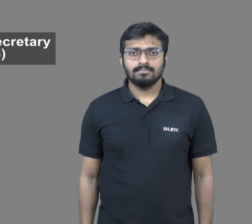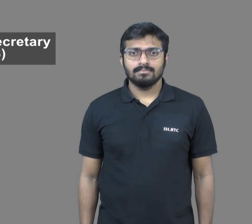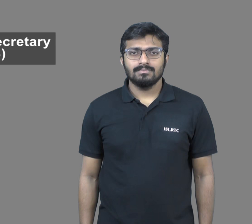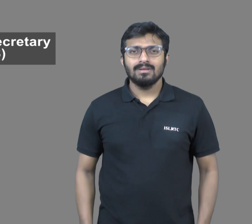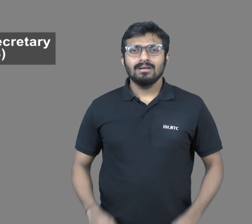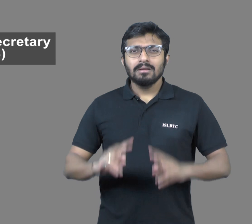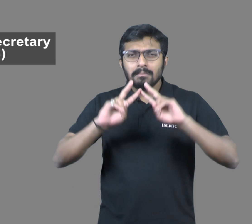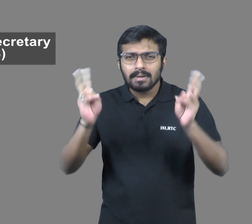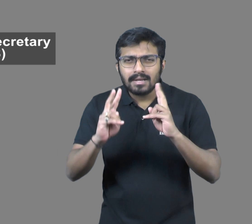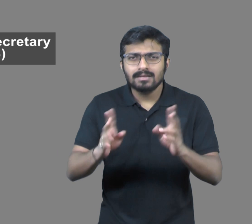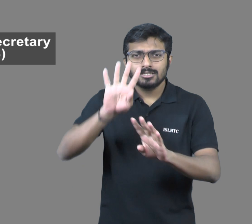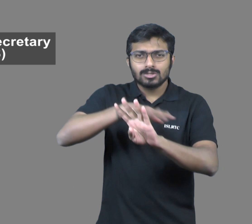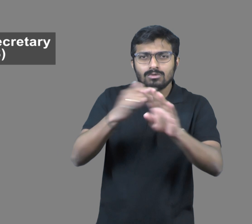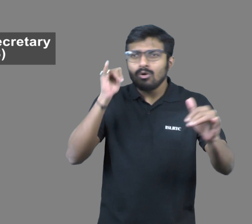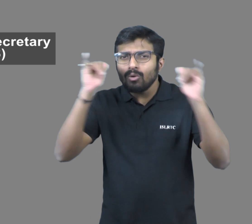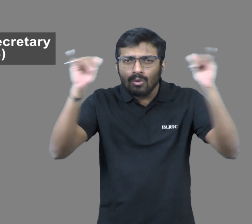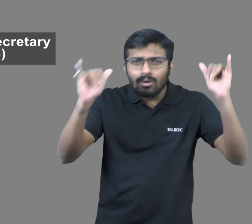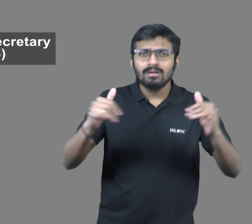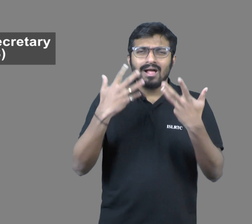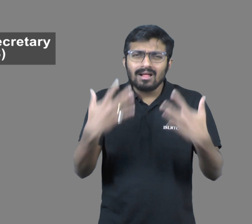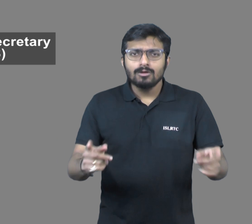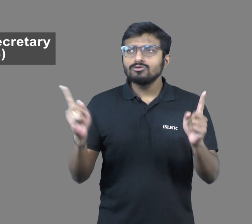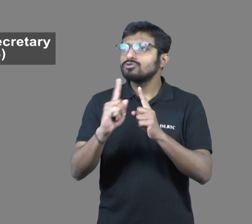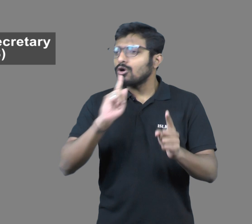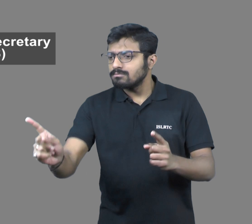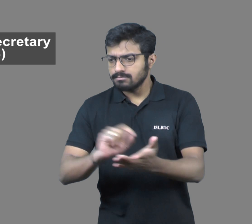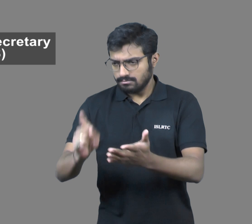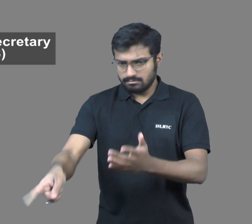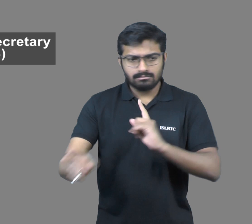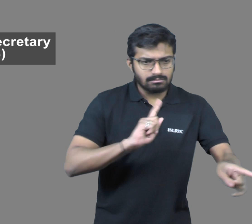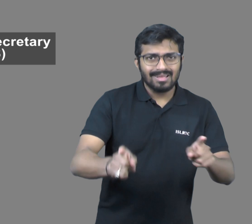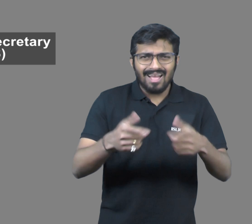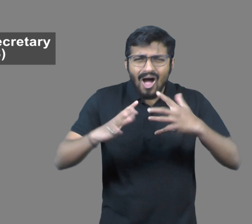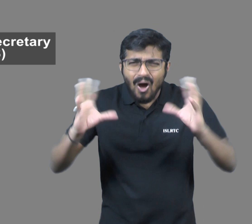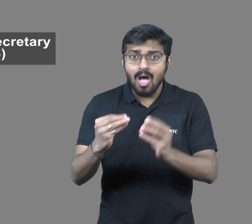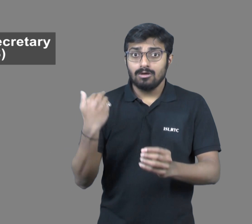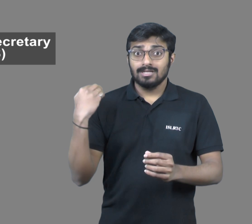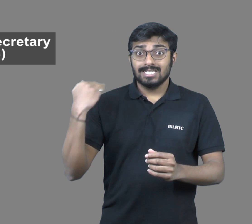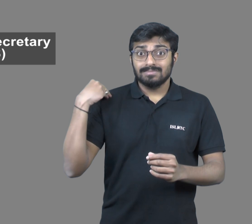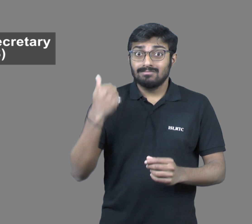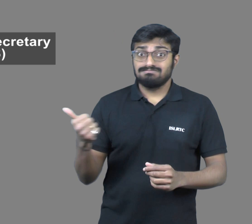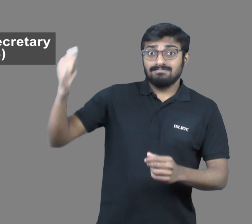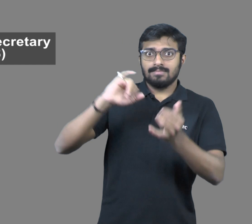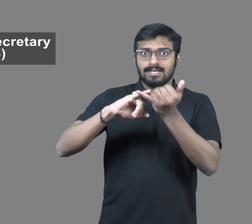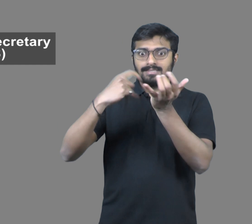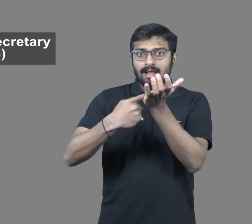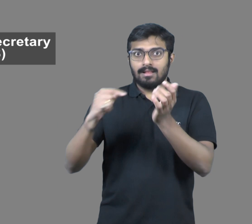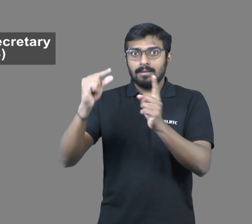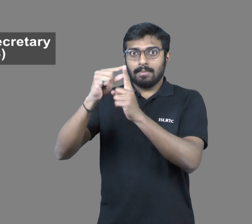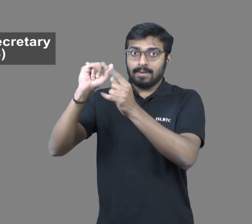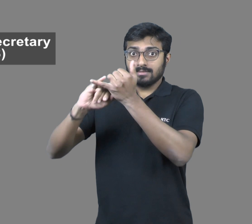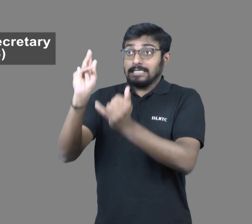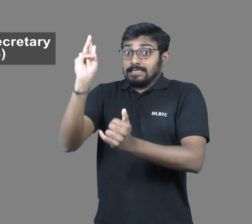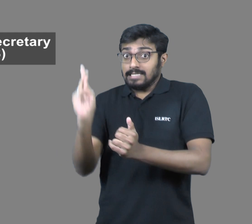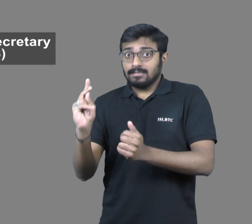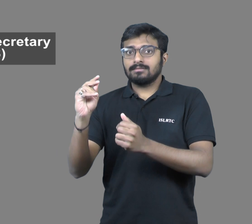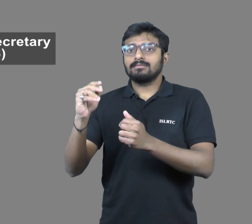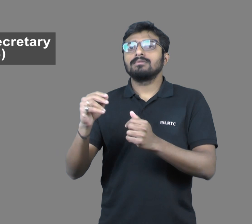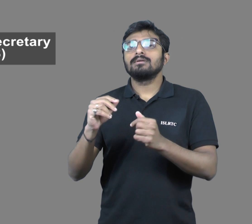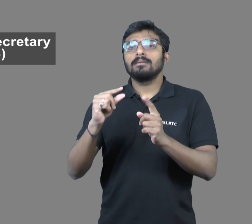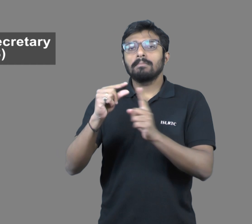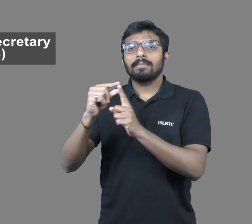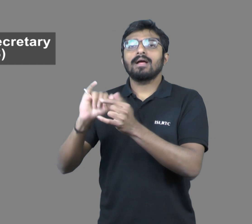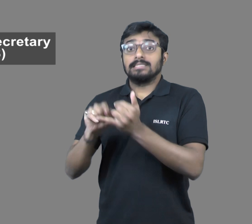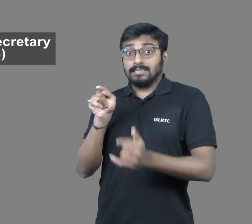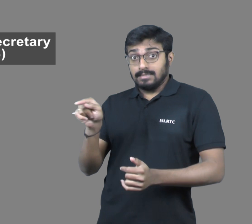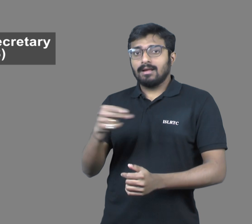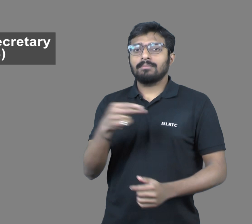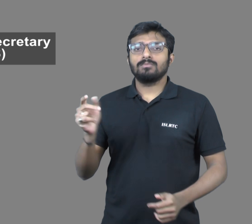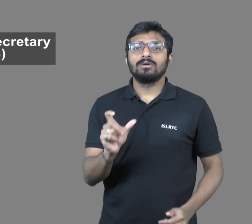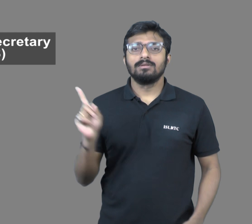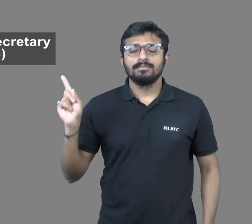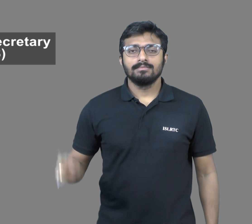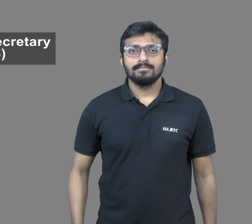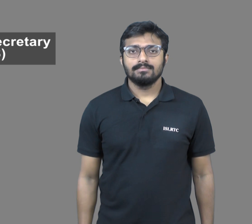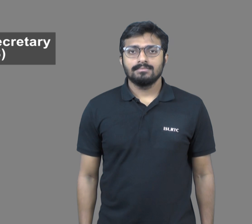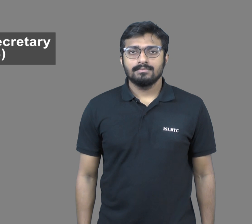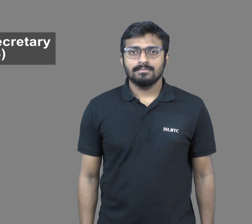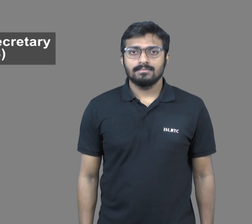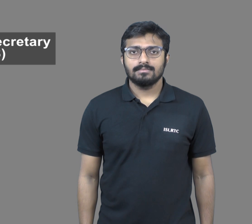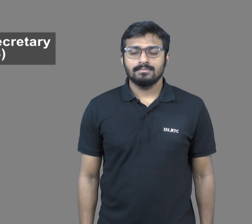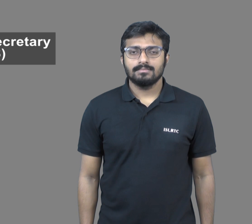Private Secretary(PS)